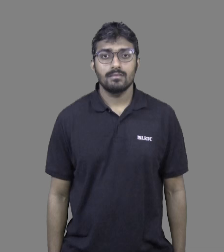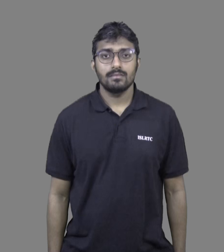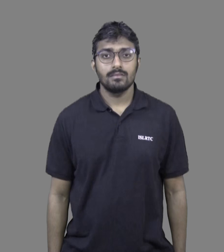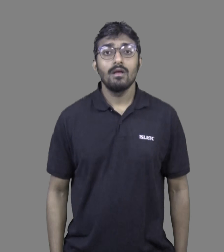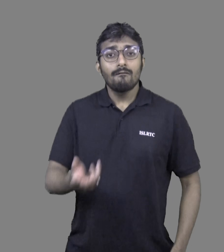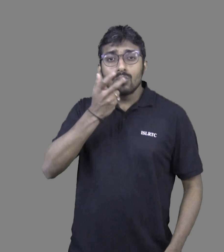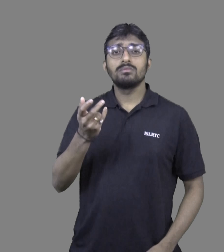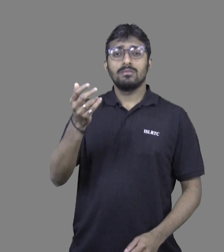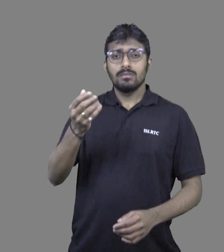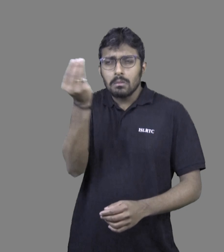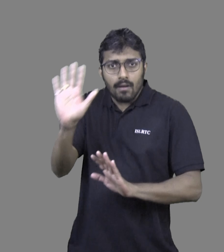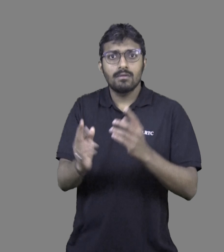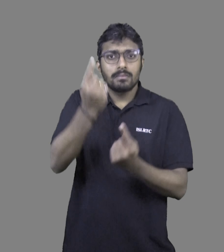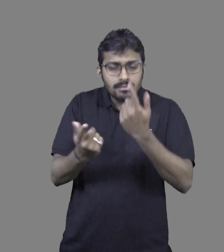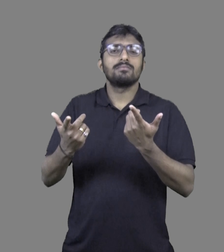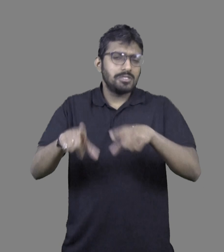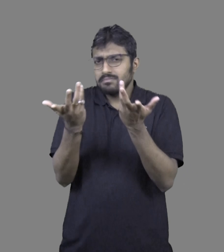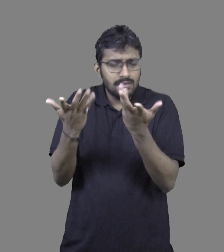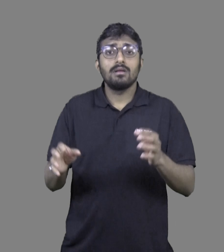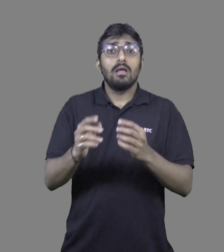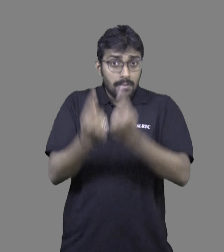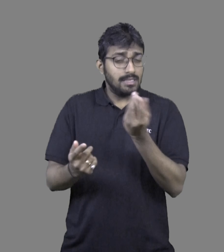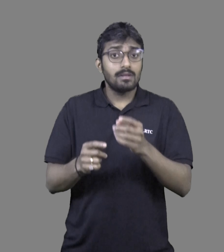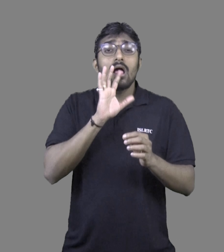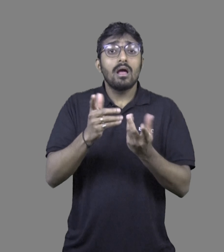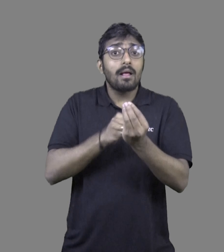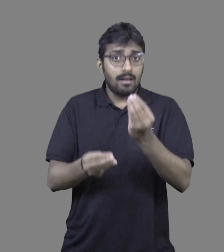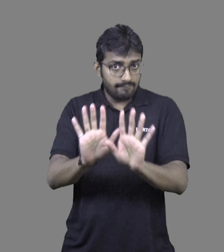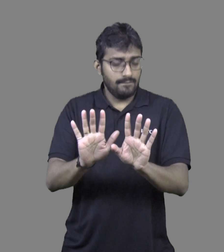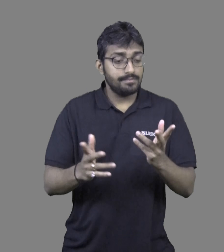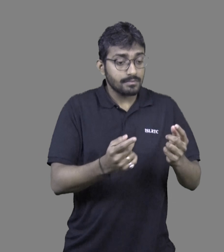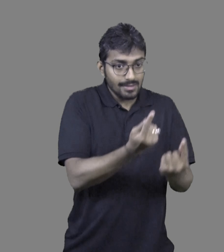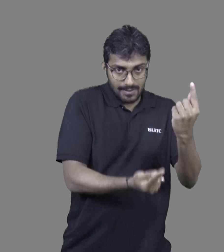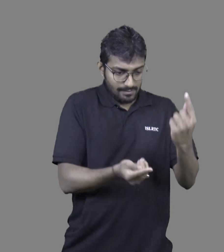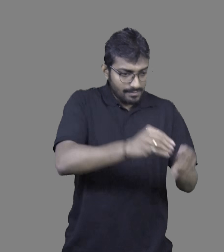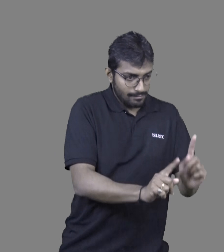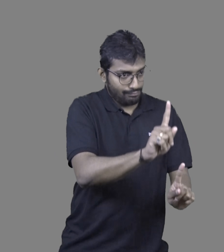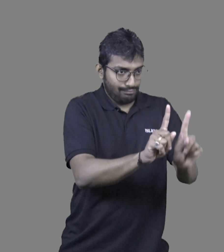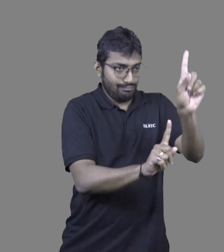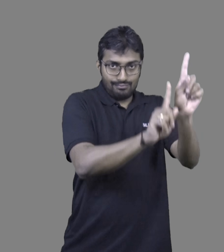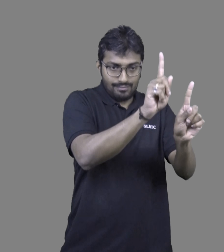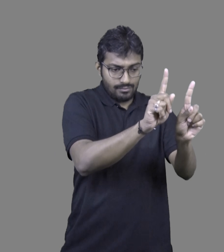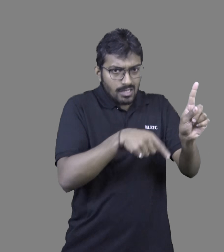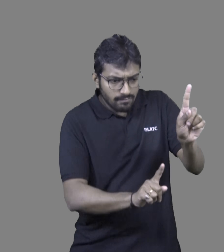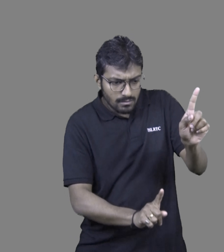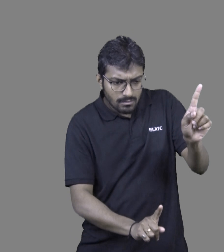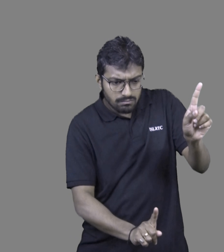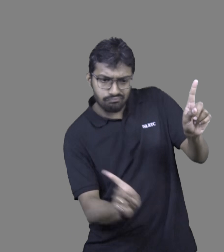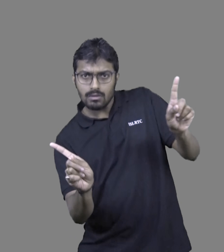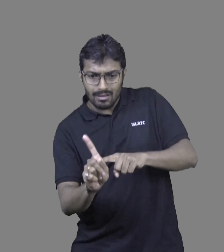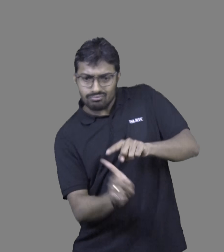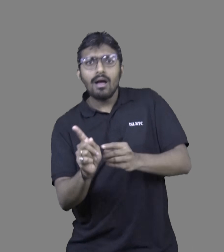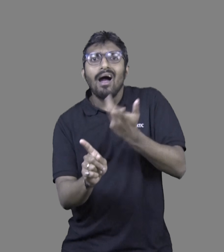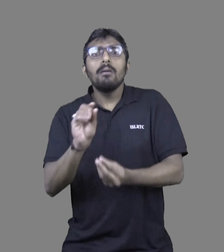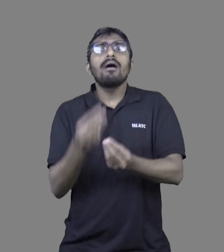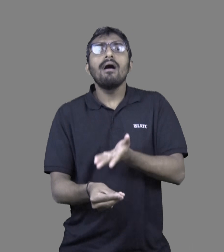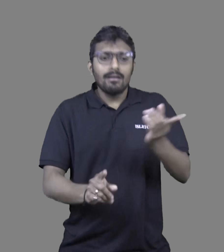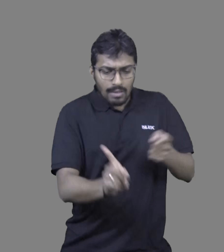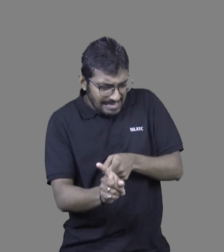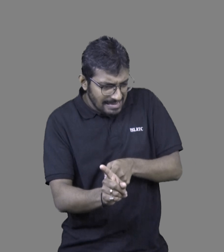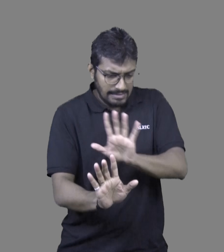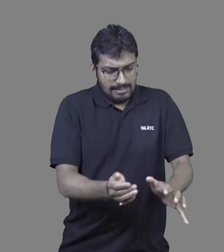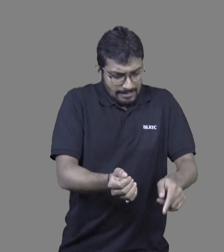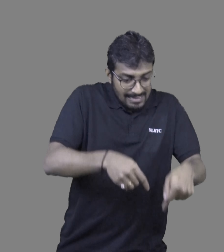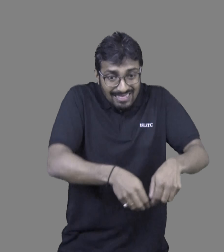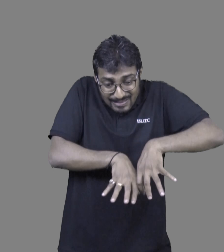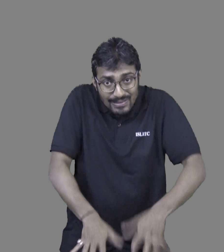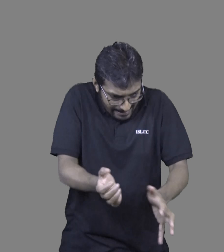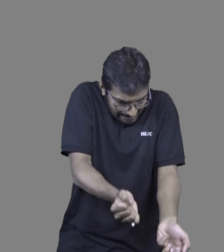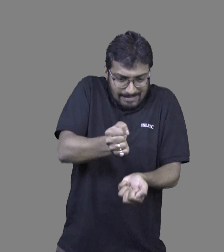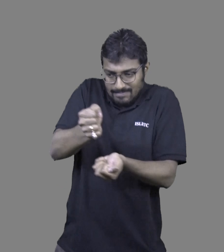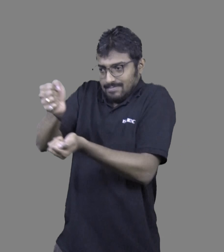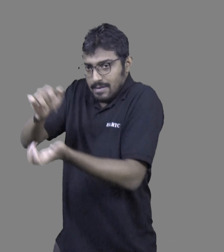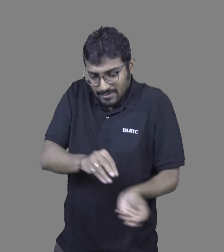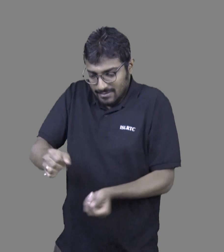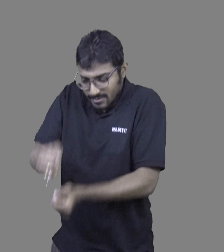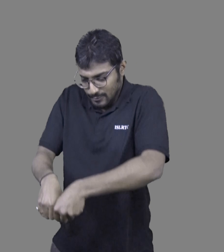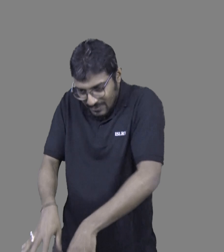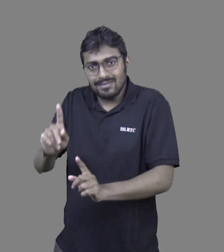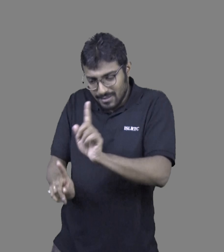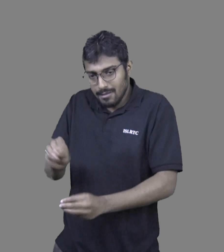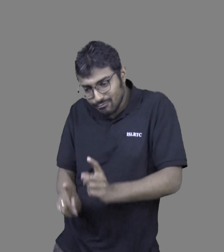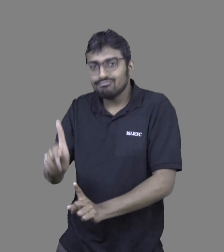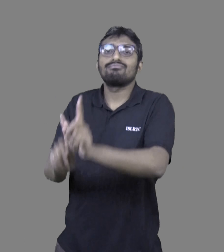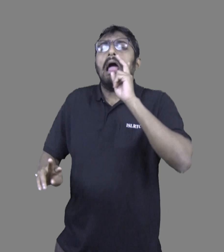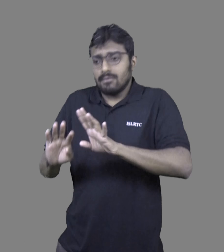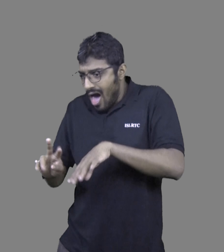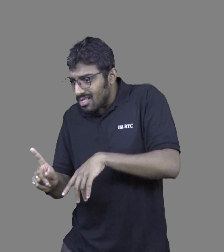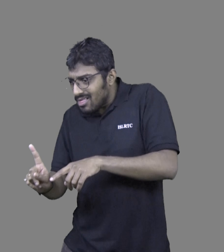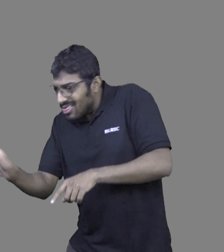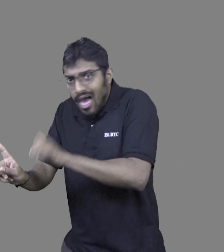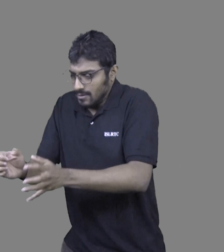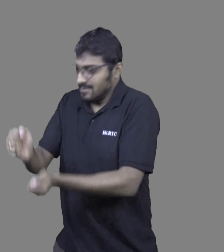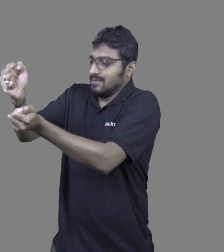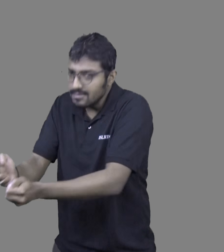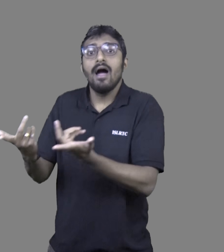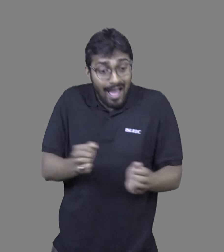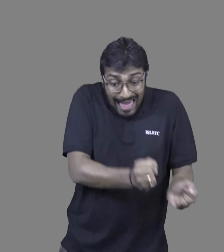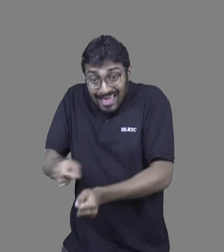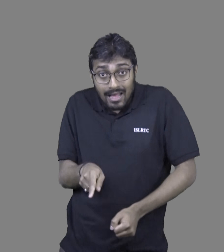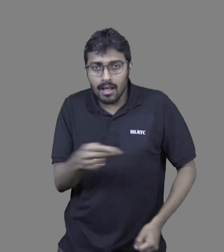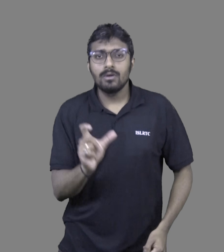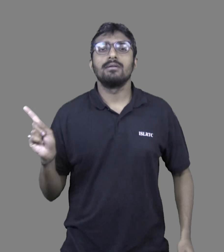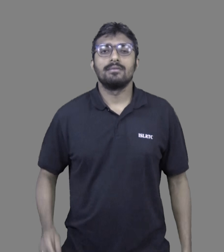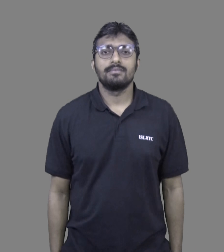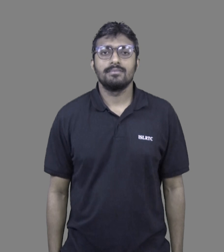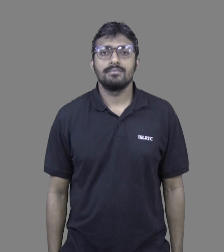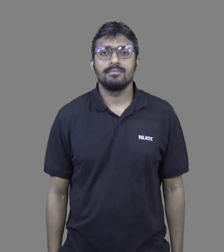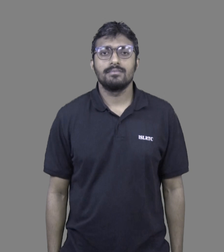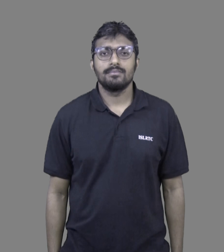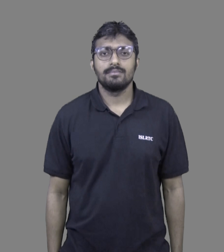Sucker